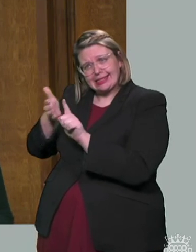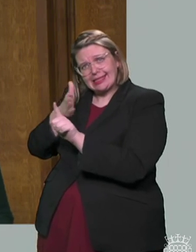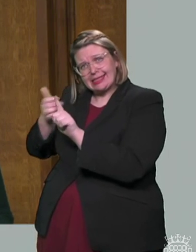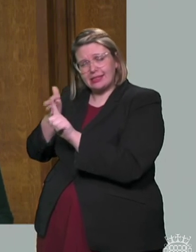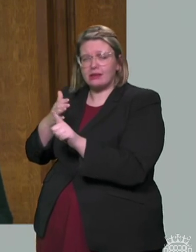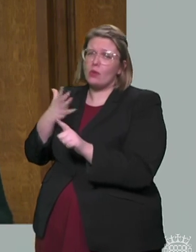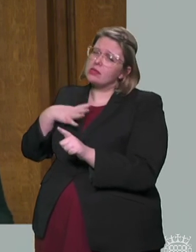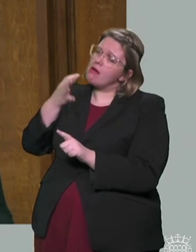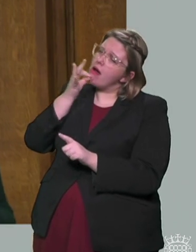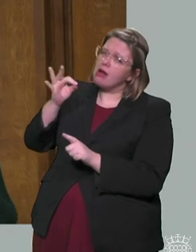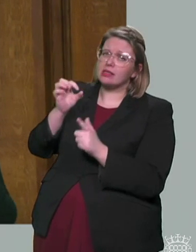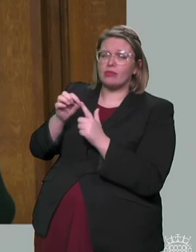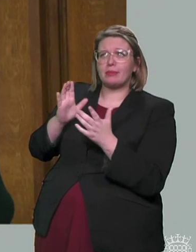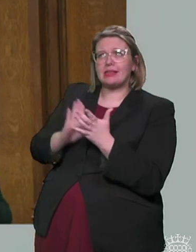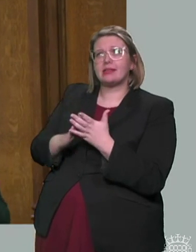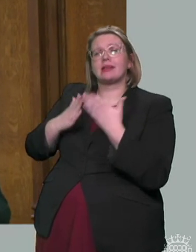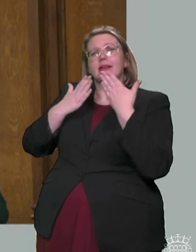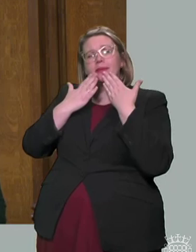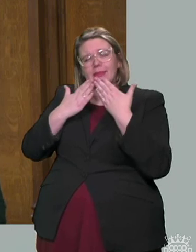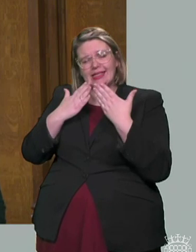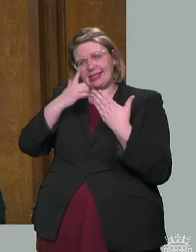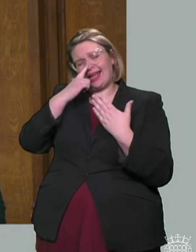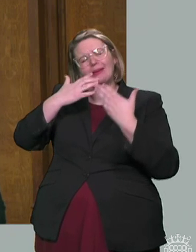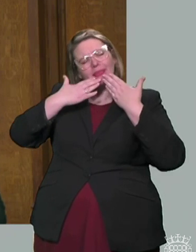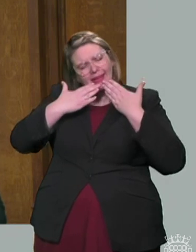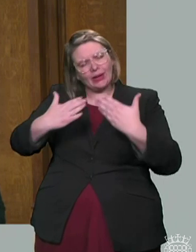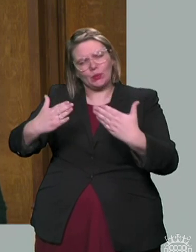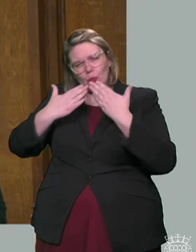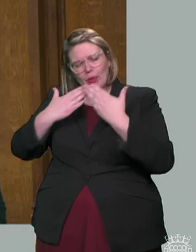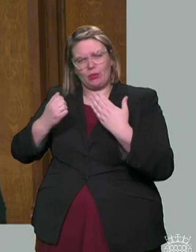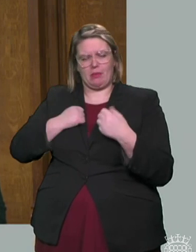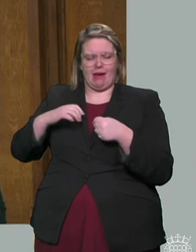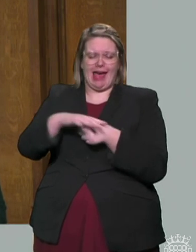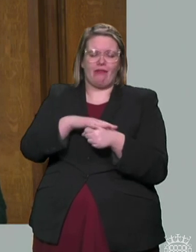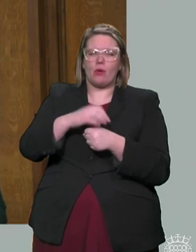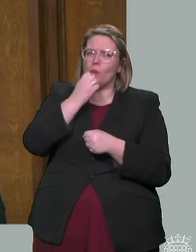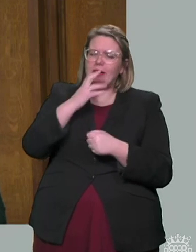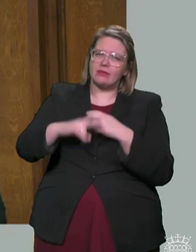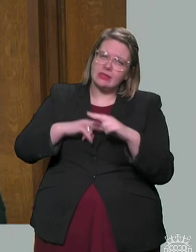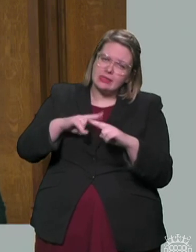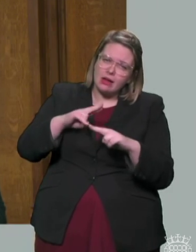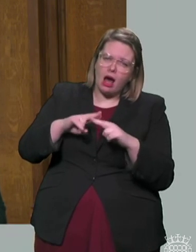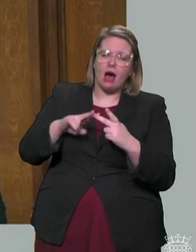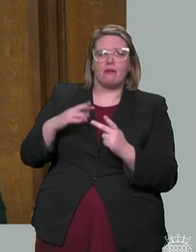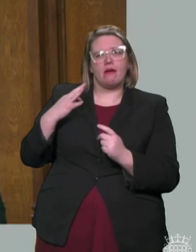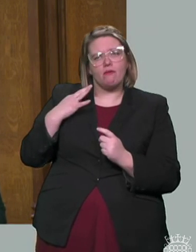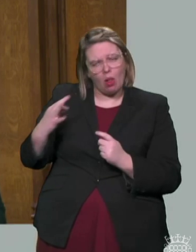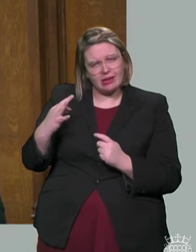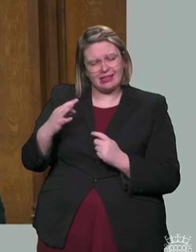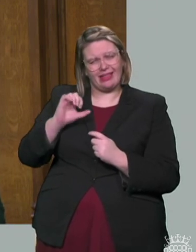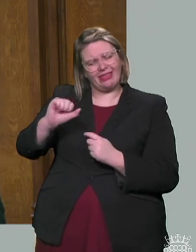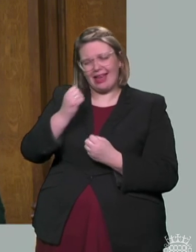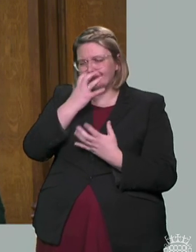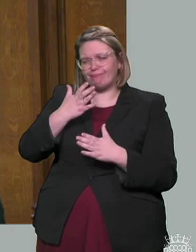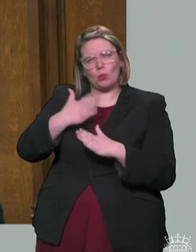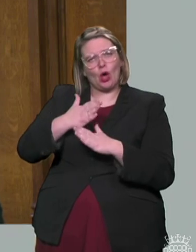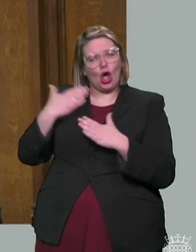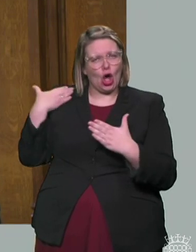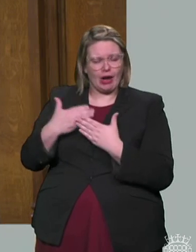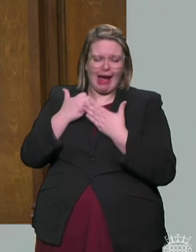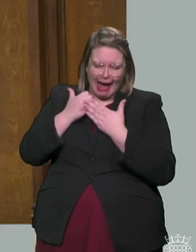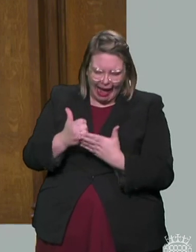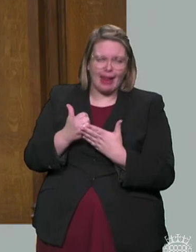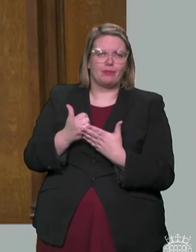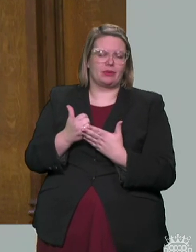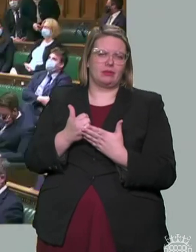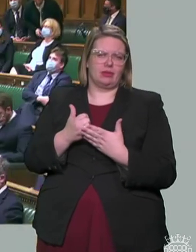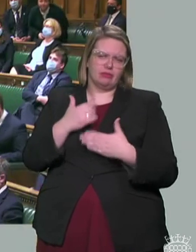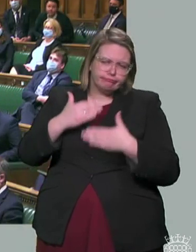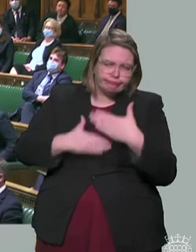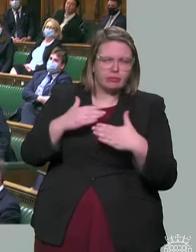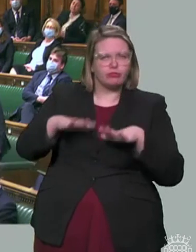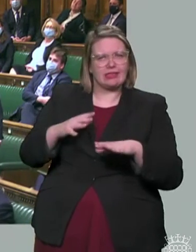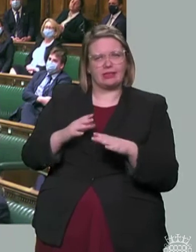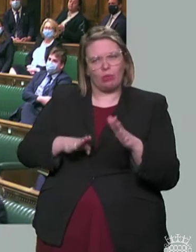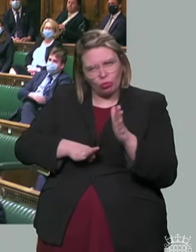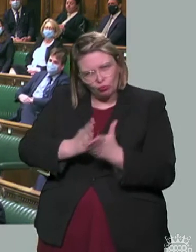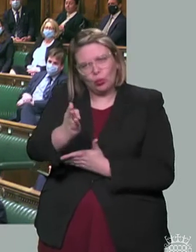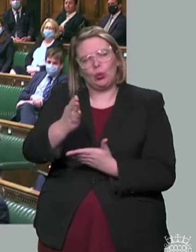Will my right honourable Friend thank the wonderful volunteers and staff across my constituency for the important work that they are doing and their contribution to the national effort that he is leading?